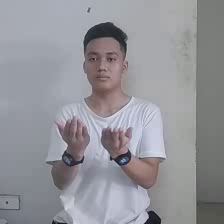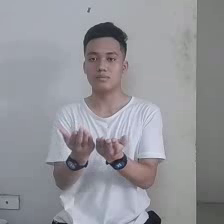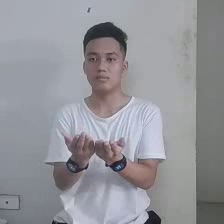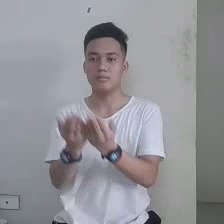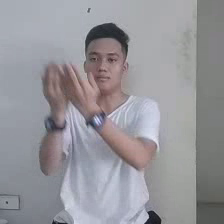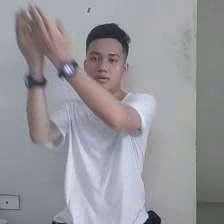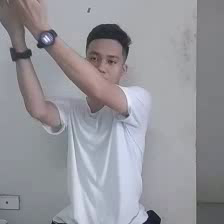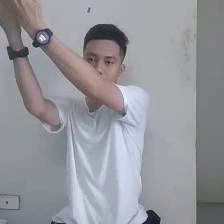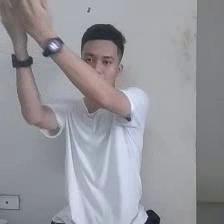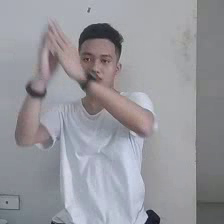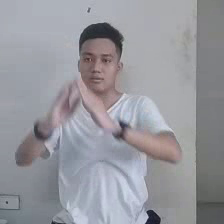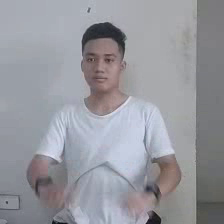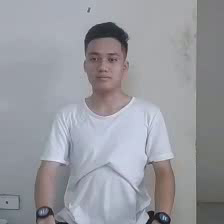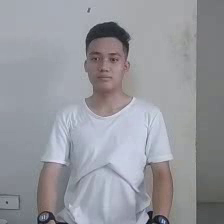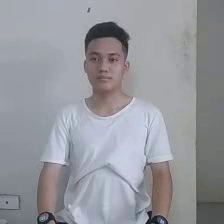Biếu tặng